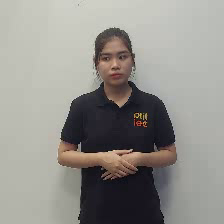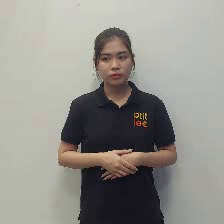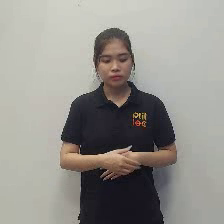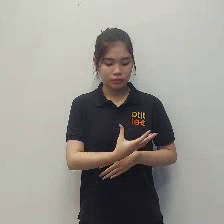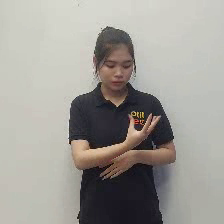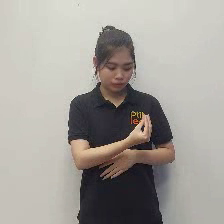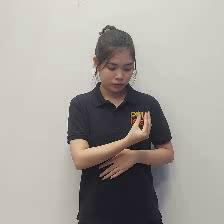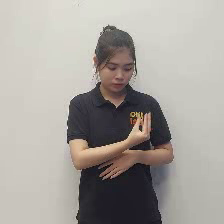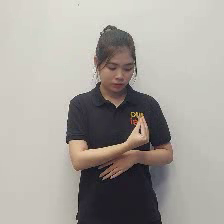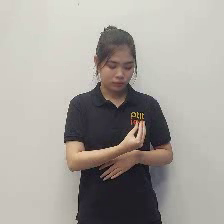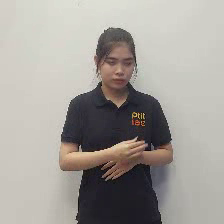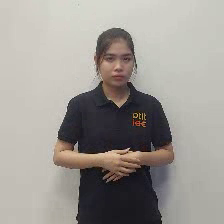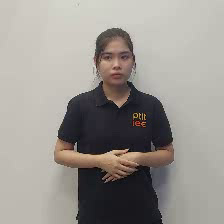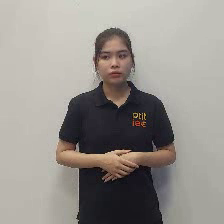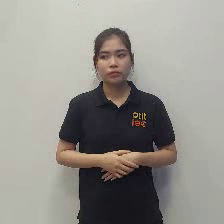Xúc động